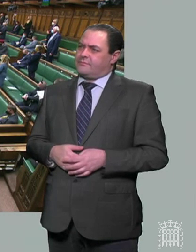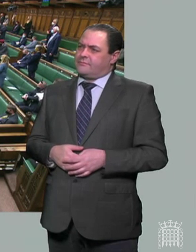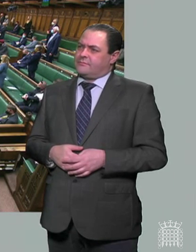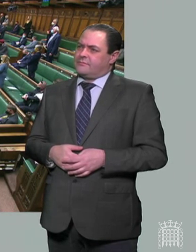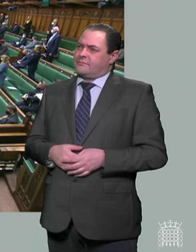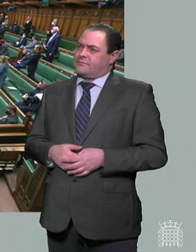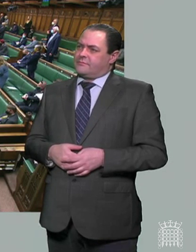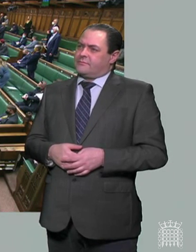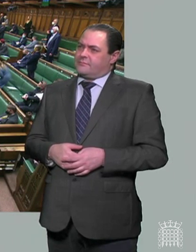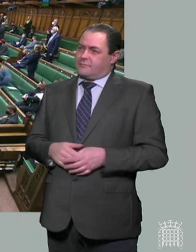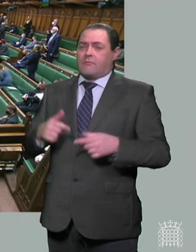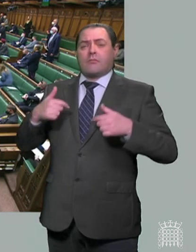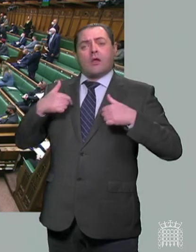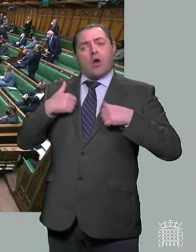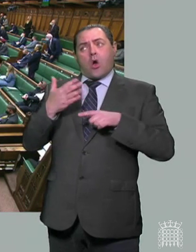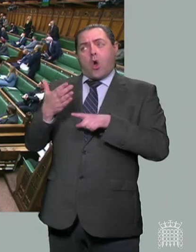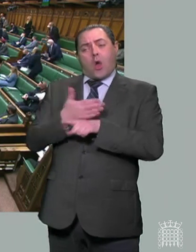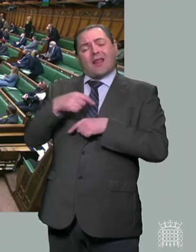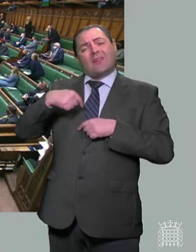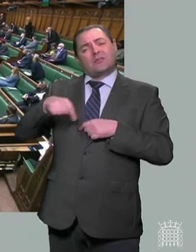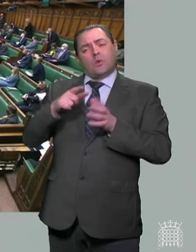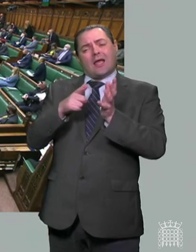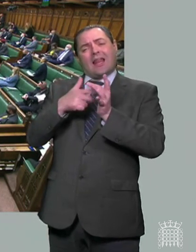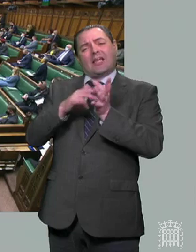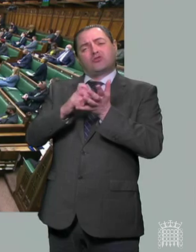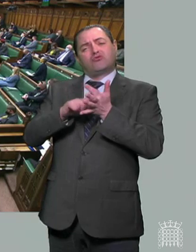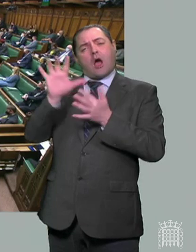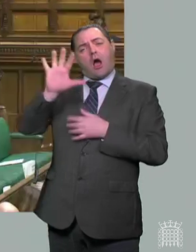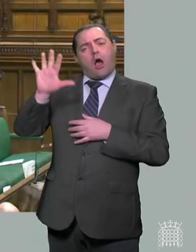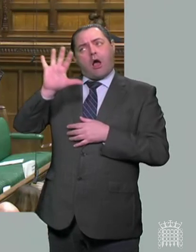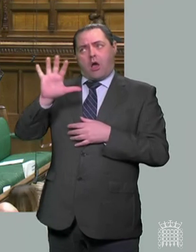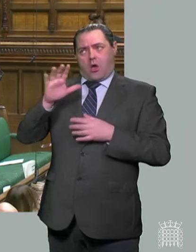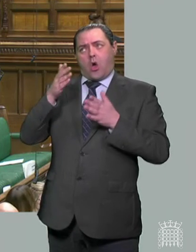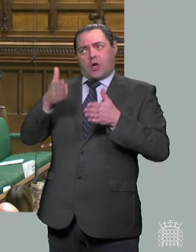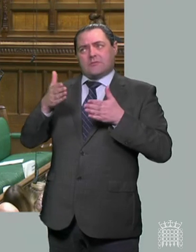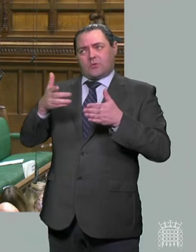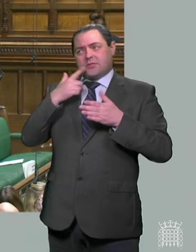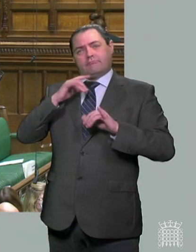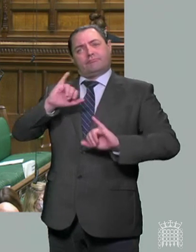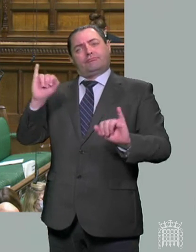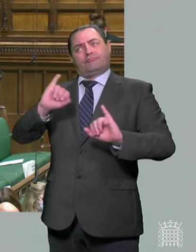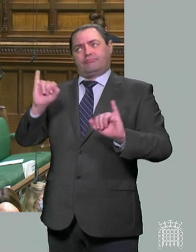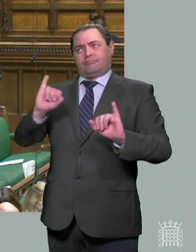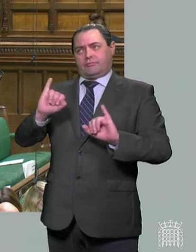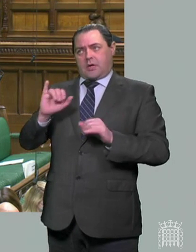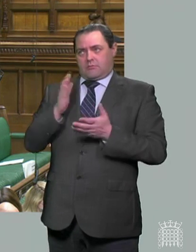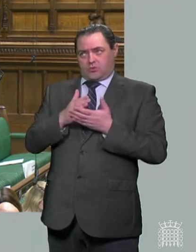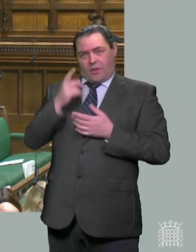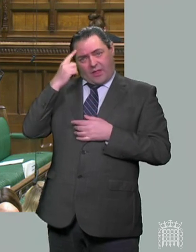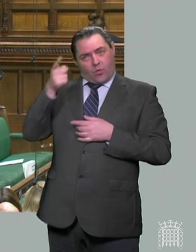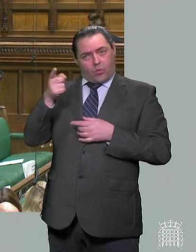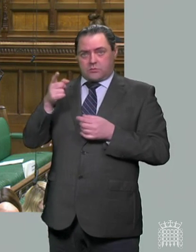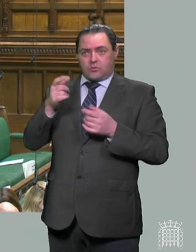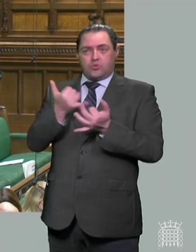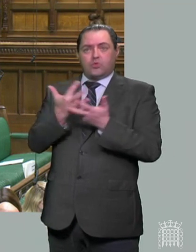Earlier this week the Lincolnshire hospitals declared a critical incident, and people in Lincolnshire no doubt thought that they were being overrun with covid.